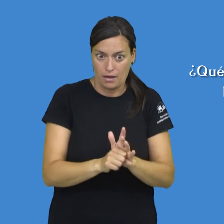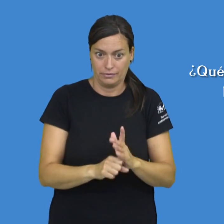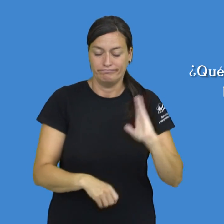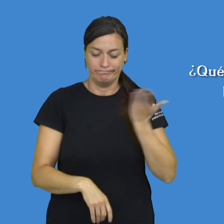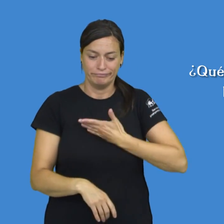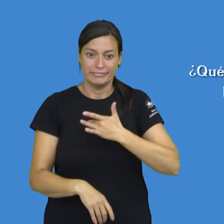afectar